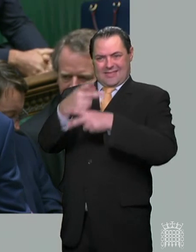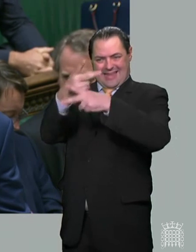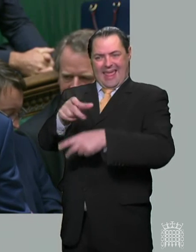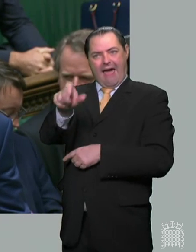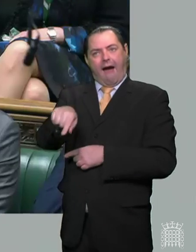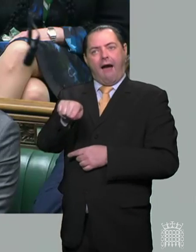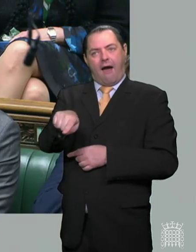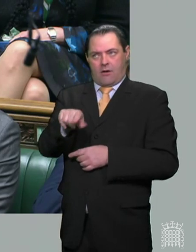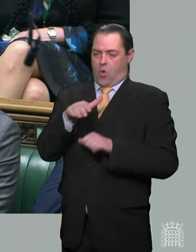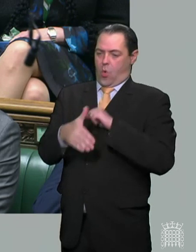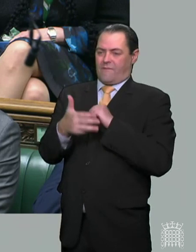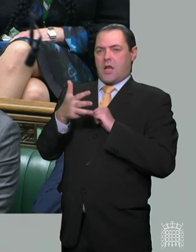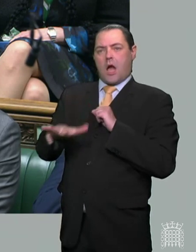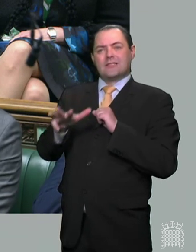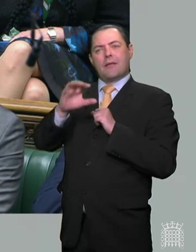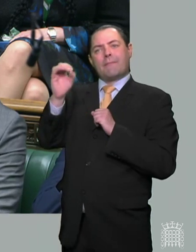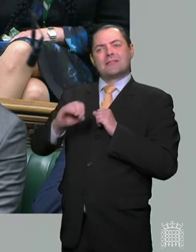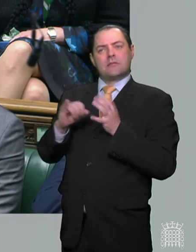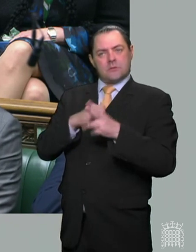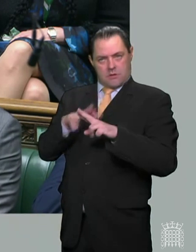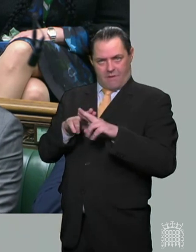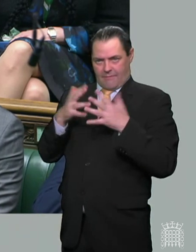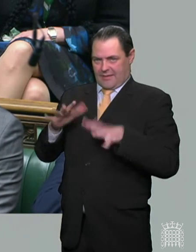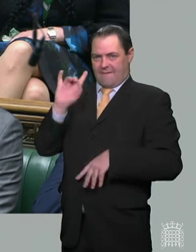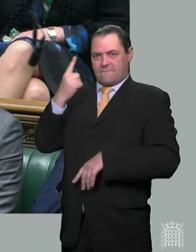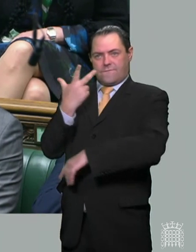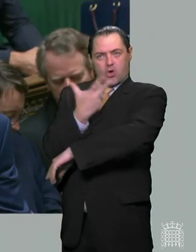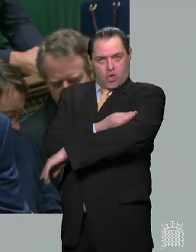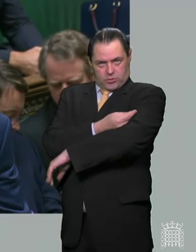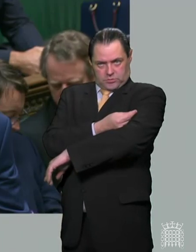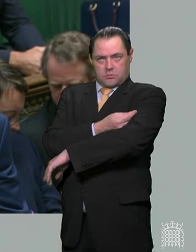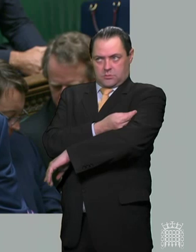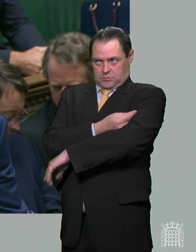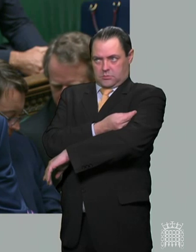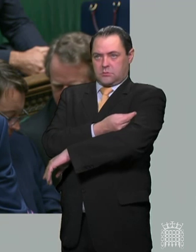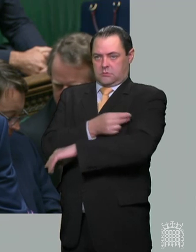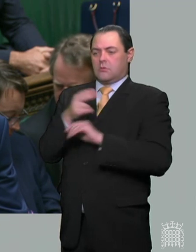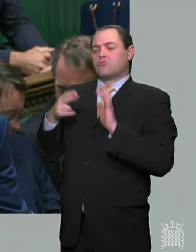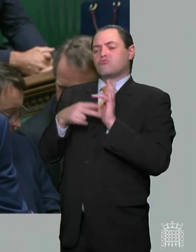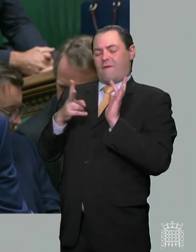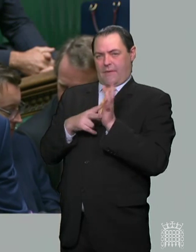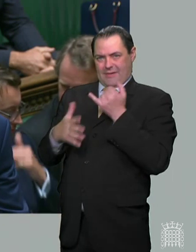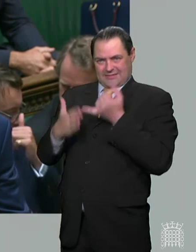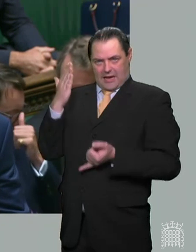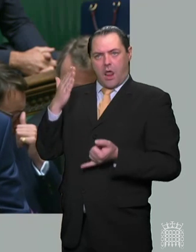Over 90% of care home staff have received their first dose ahead of the November deadline.